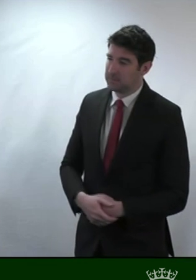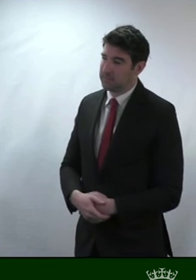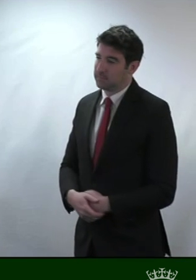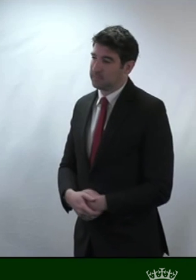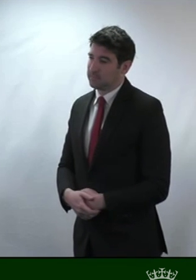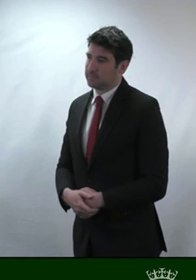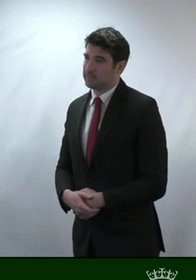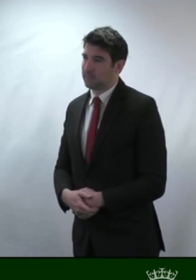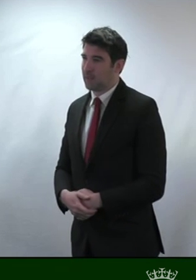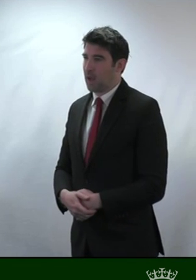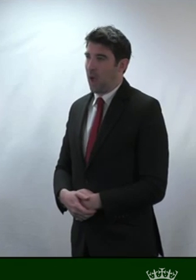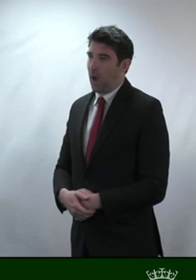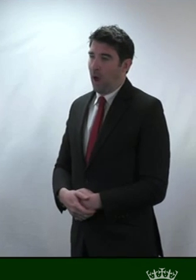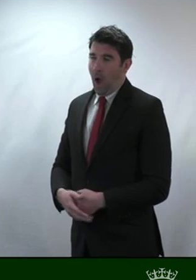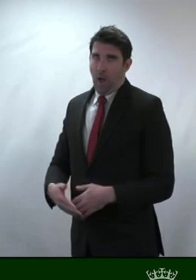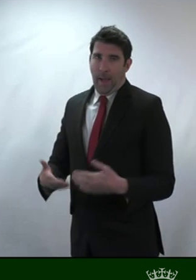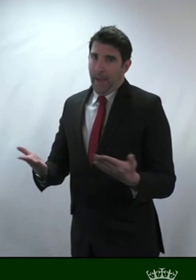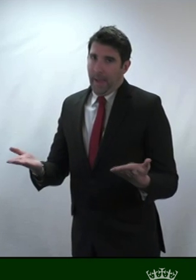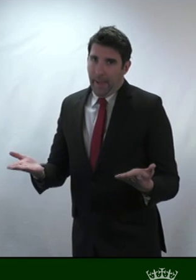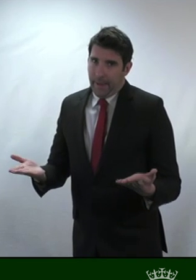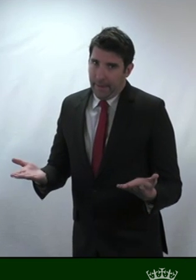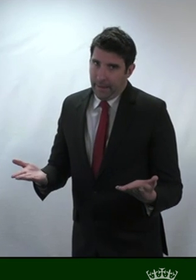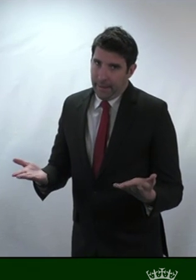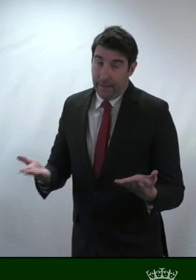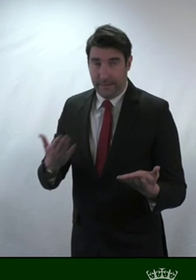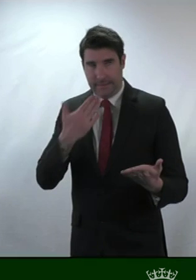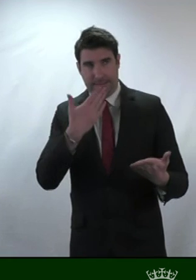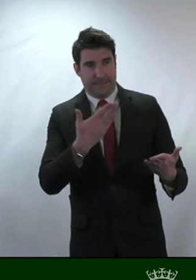Again, despite the gloom that the right hon.